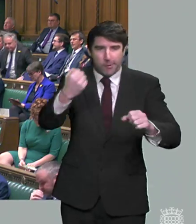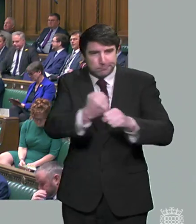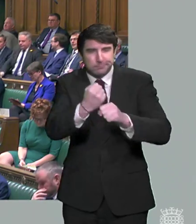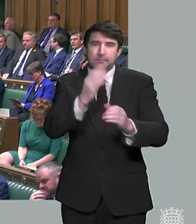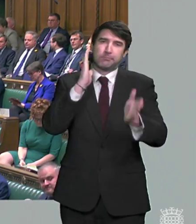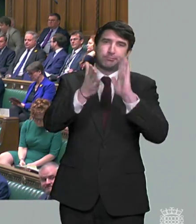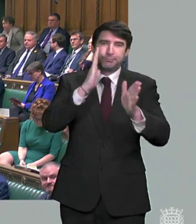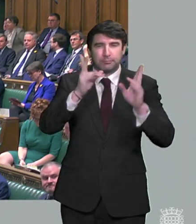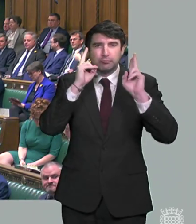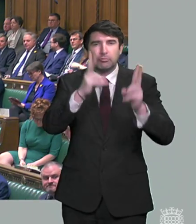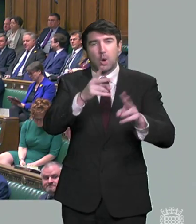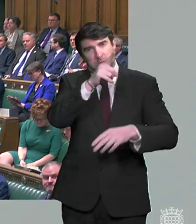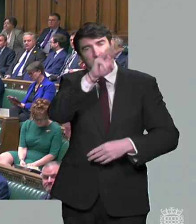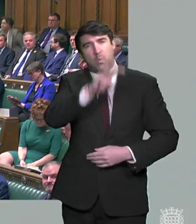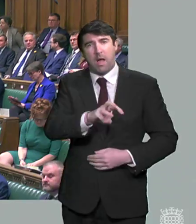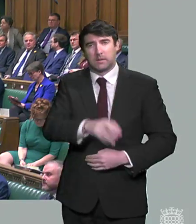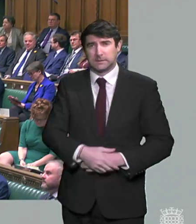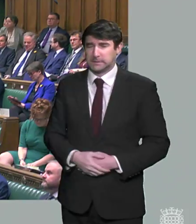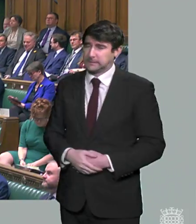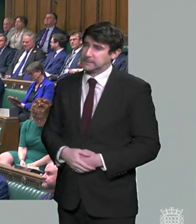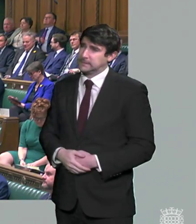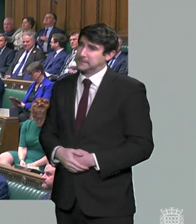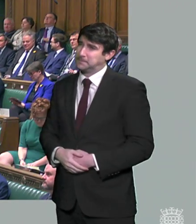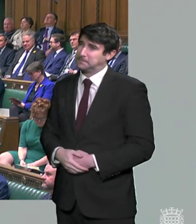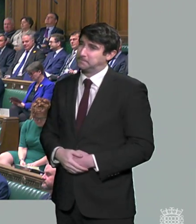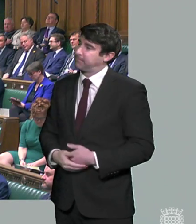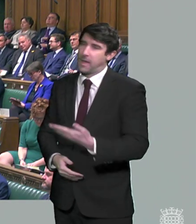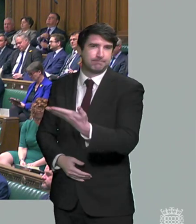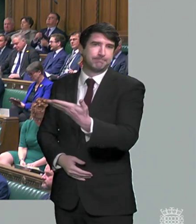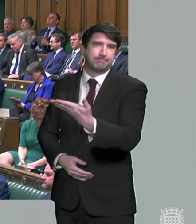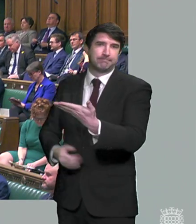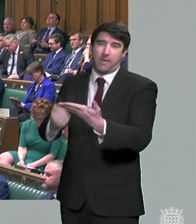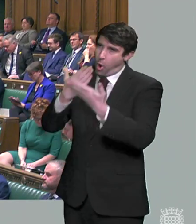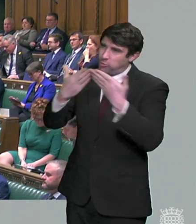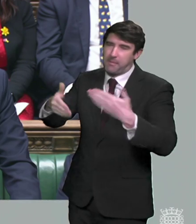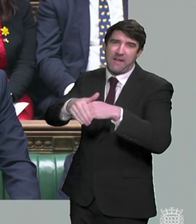David T. C. Davies My honourable Friend makes an excellent point.